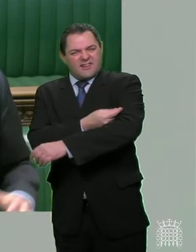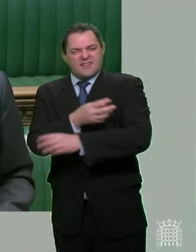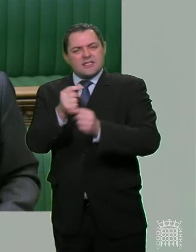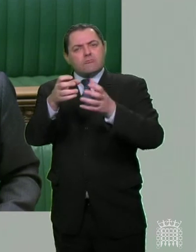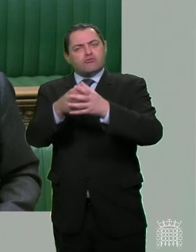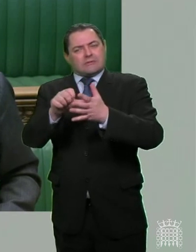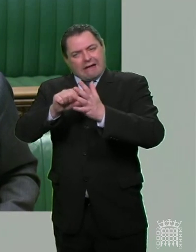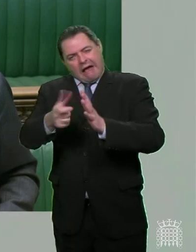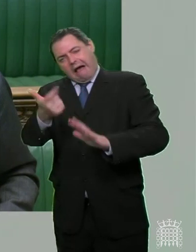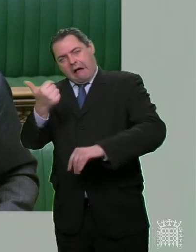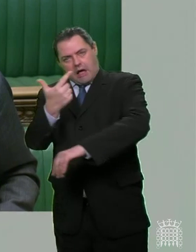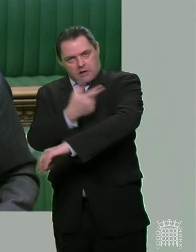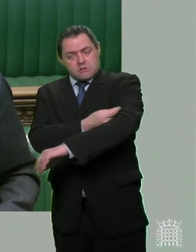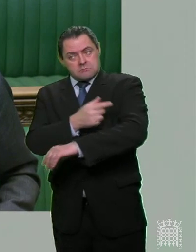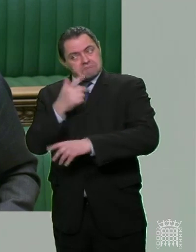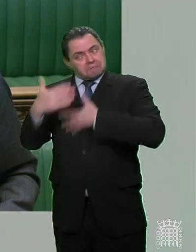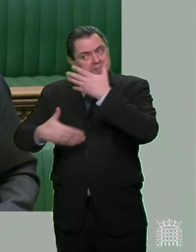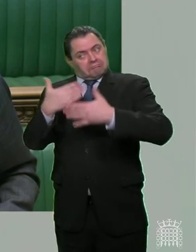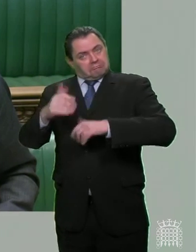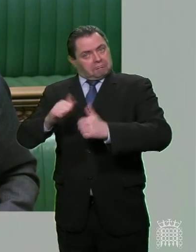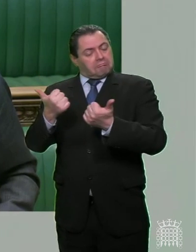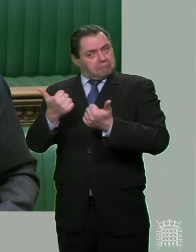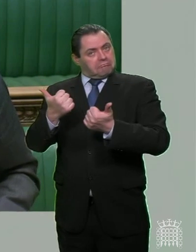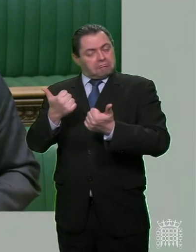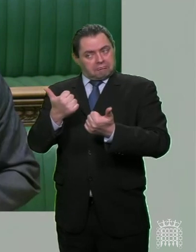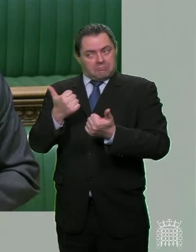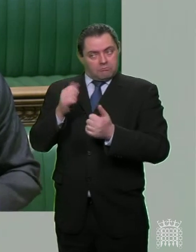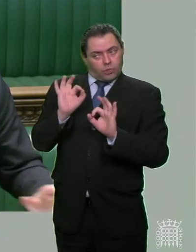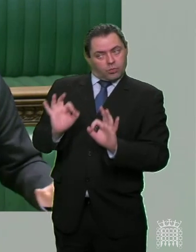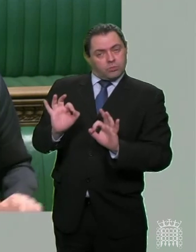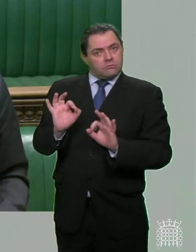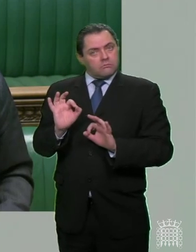Wonderful work is being done to get people to take vaccines.